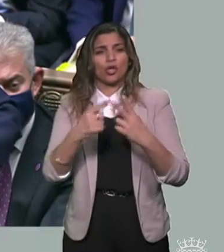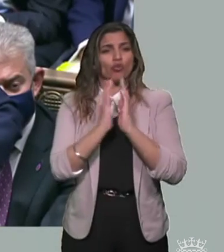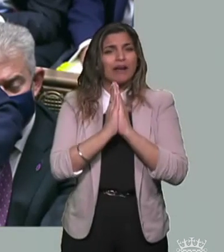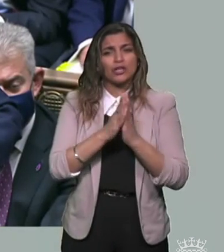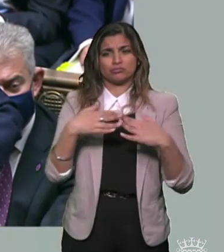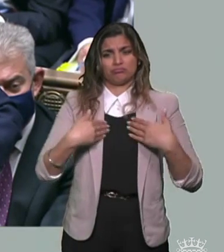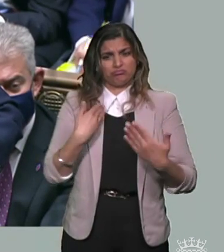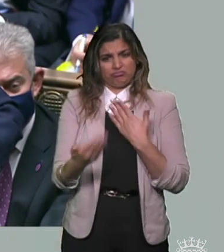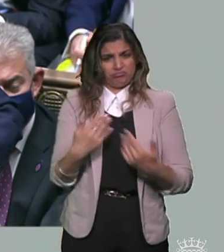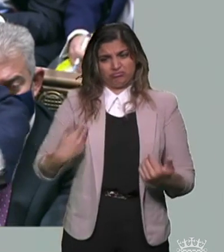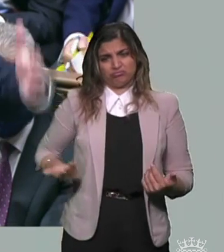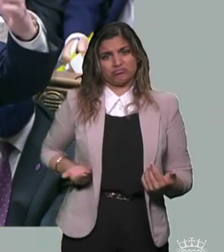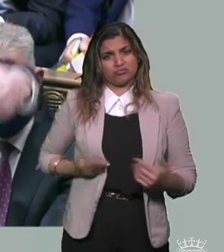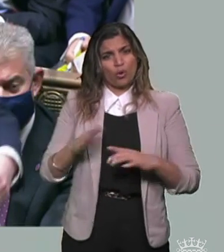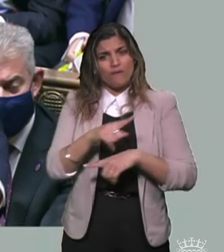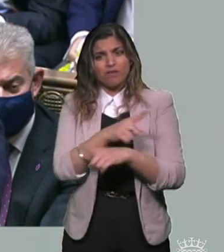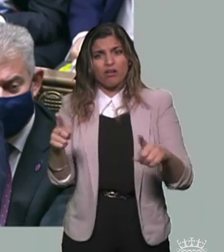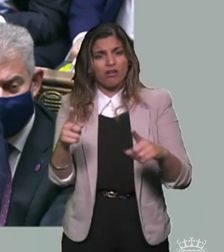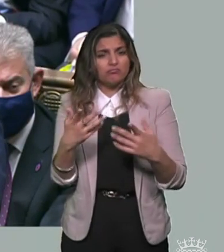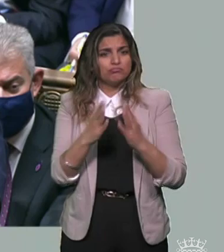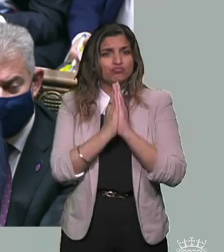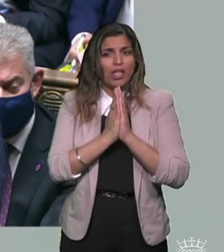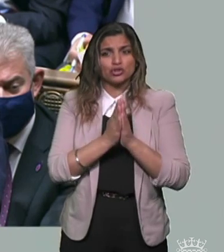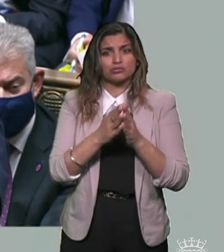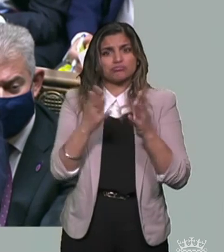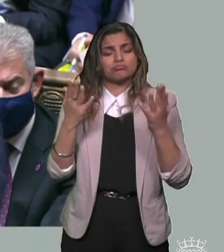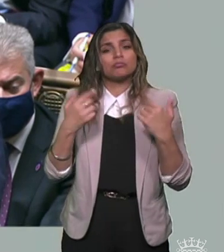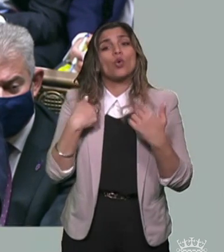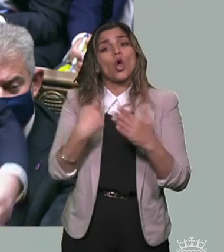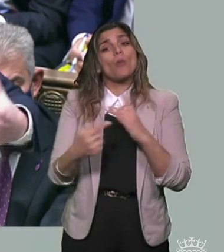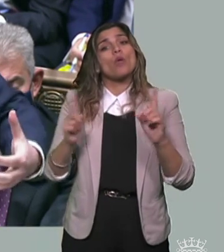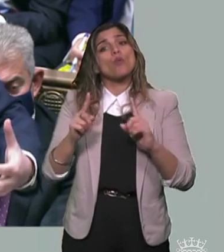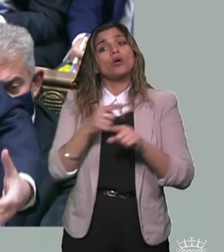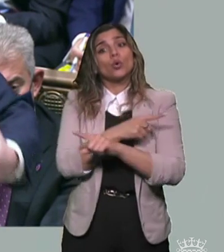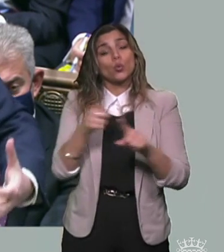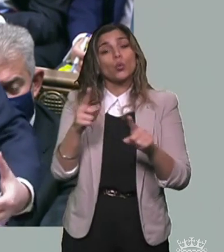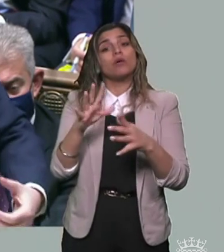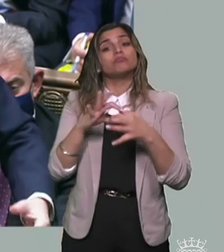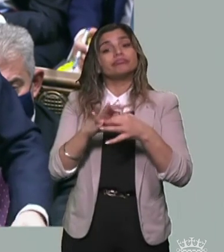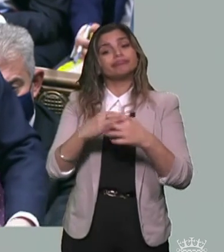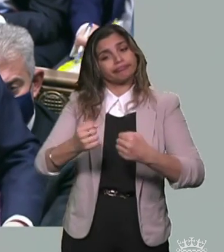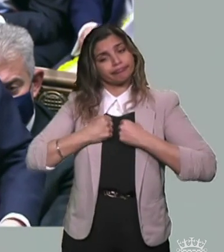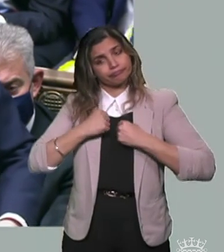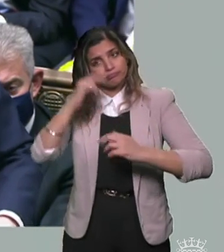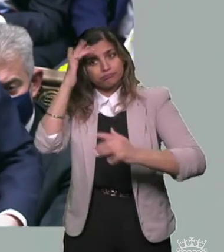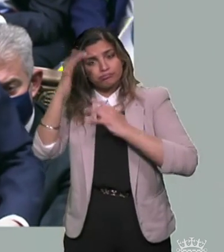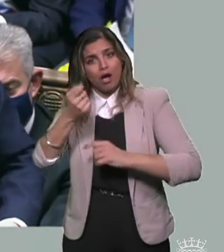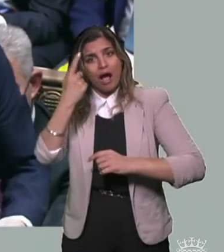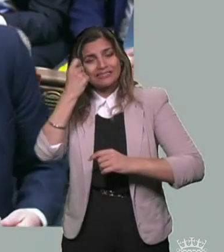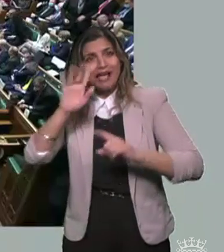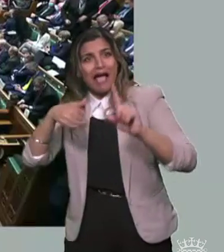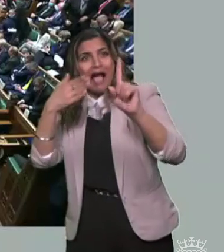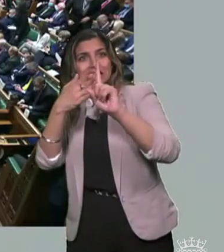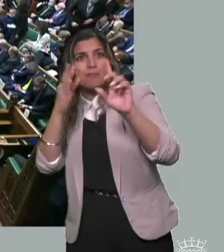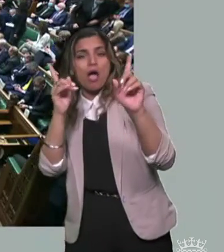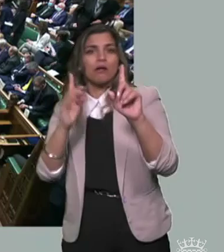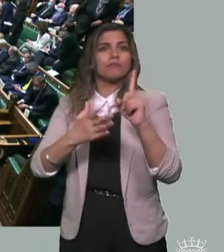We do not care what religion people affirm. All we care about is whether they are interested in ideas of aspiration and opportunity; that is what we are about.